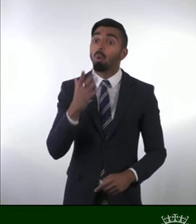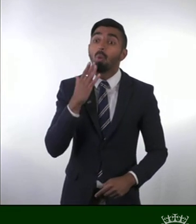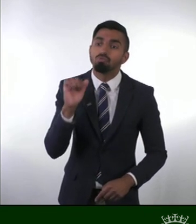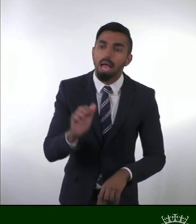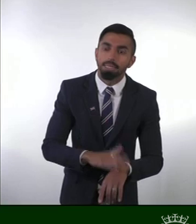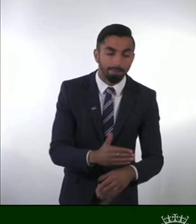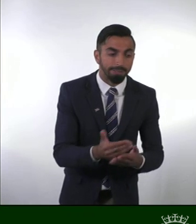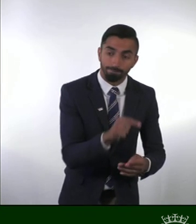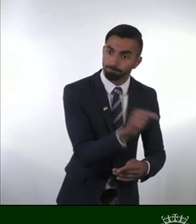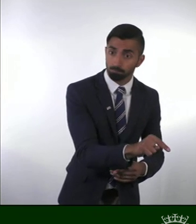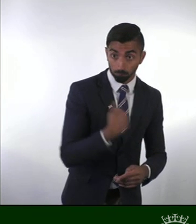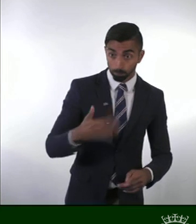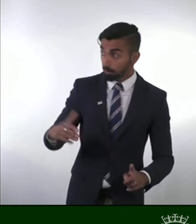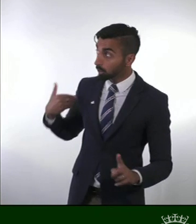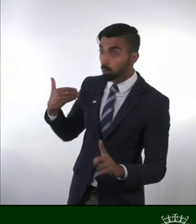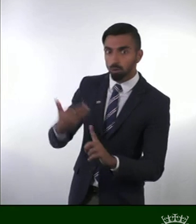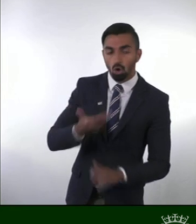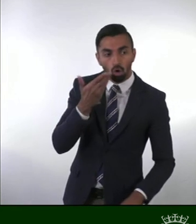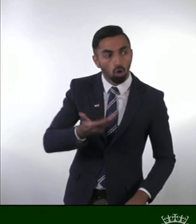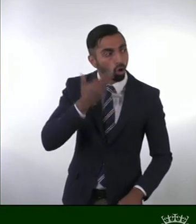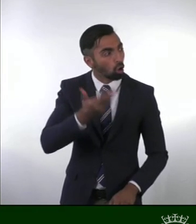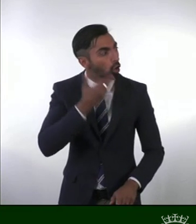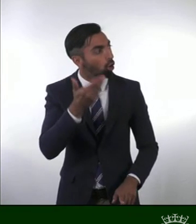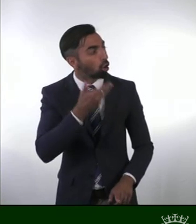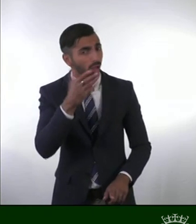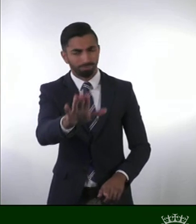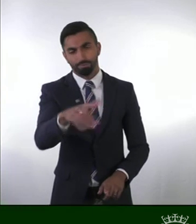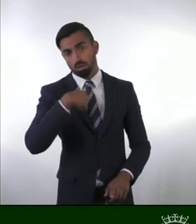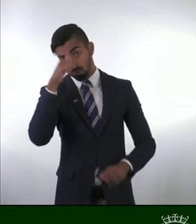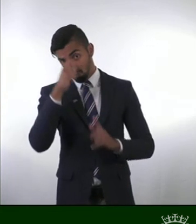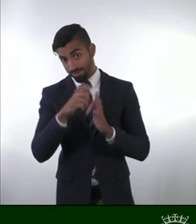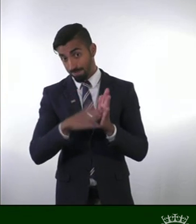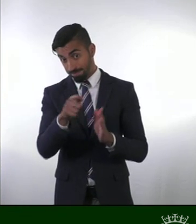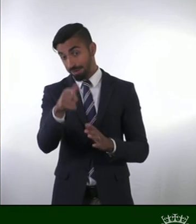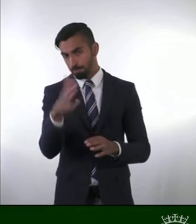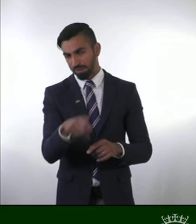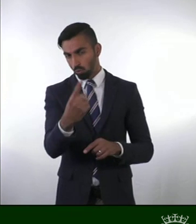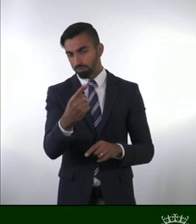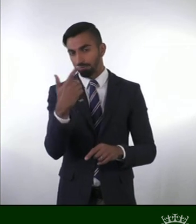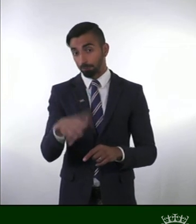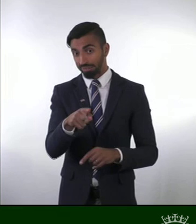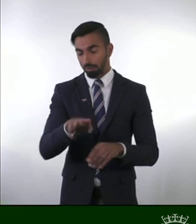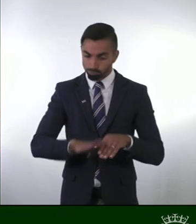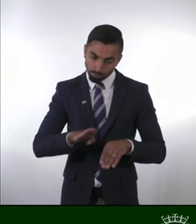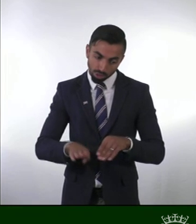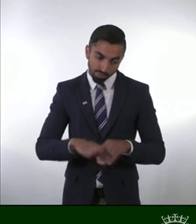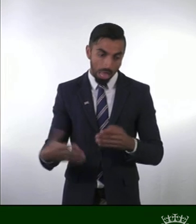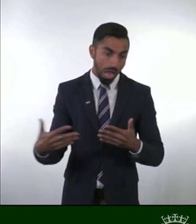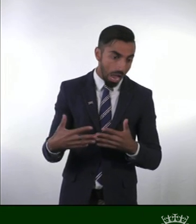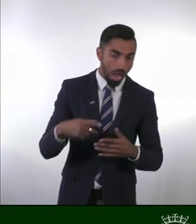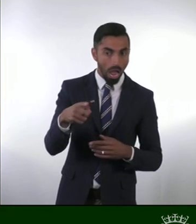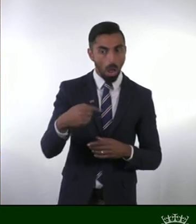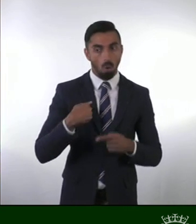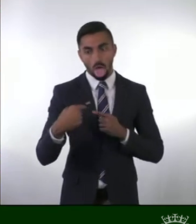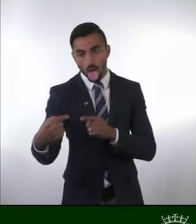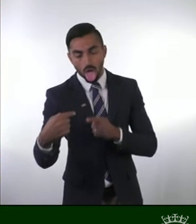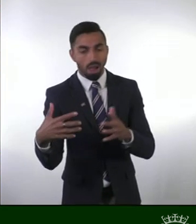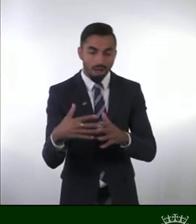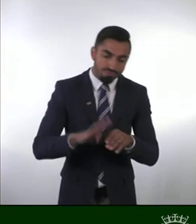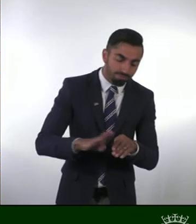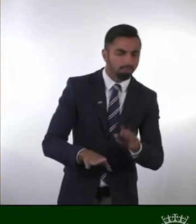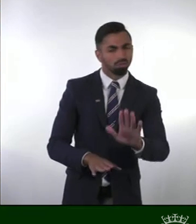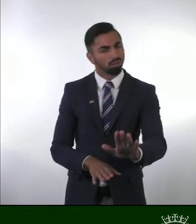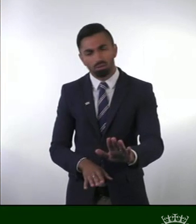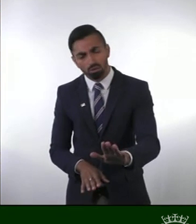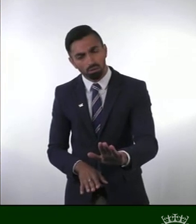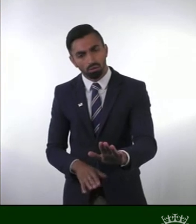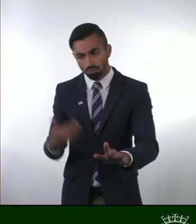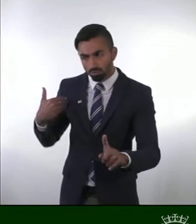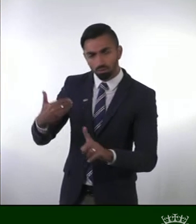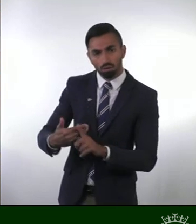I know that the Prime Minister has rehearsed attack lines, but he should look at what I said in the letter and what I have been saying consistently.